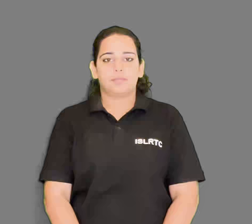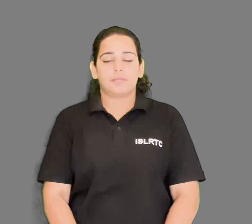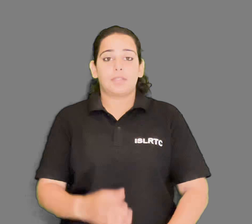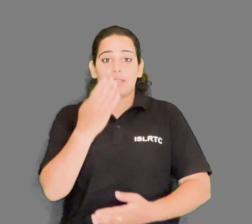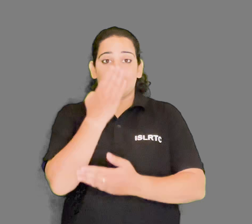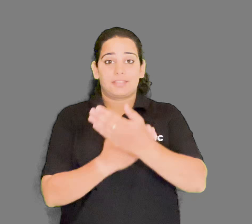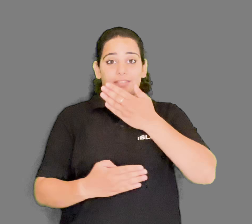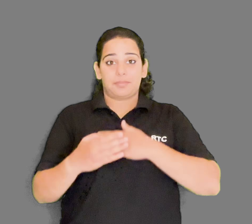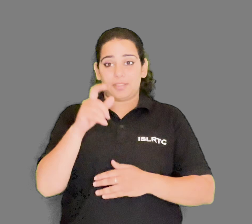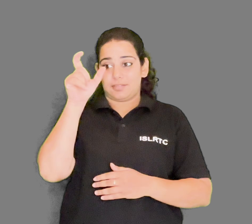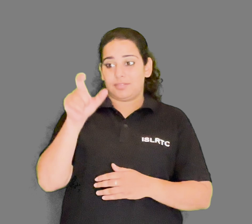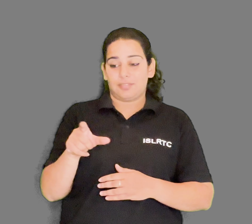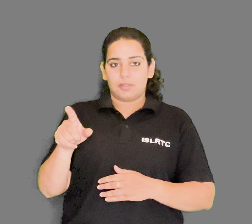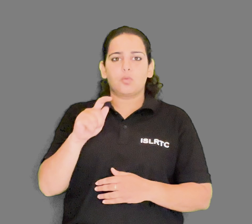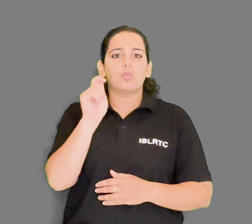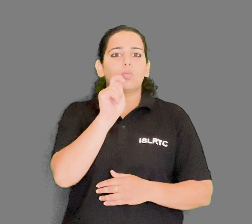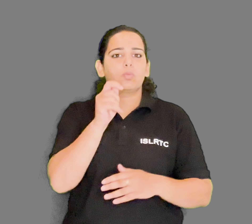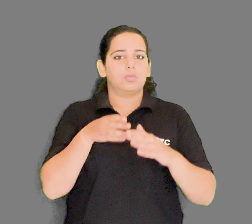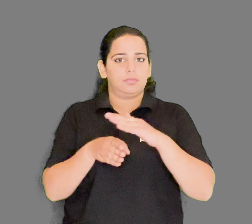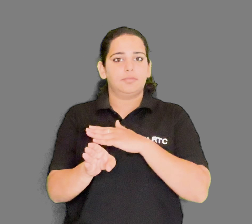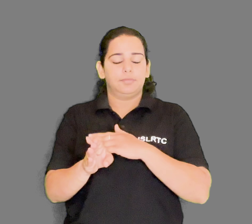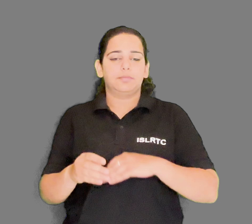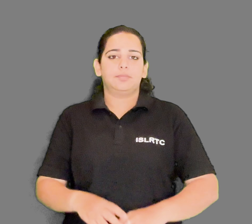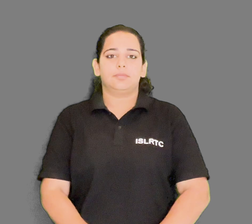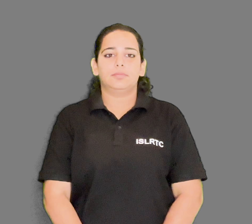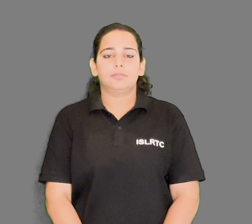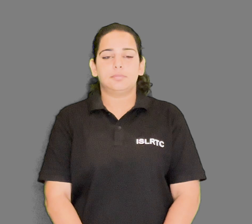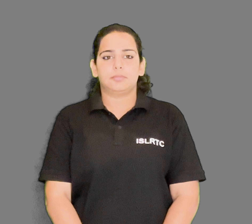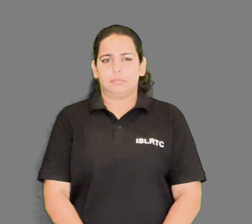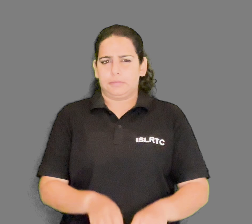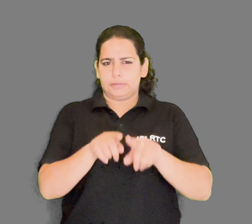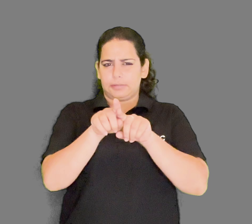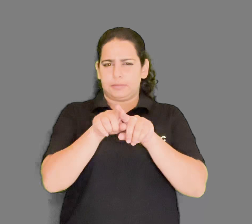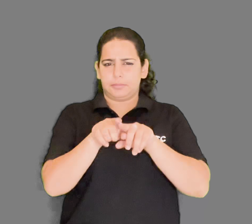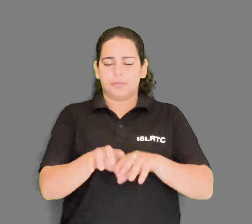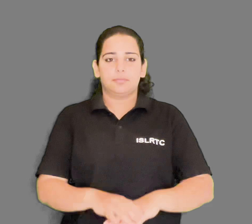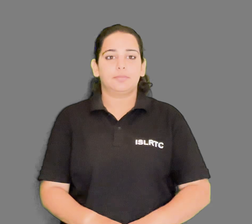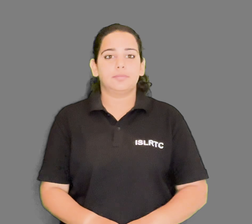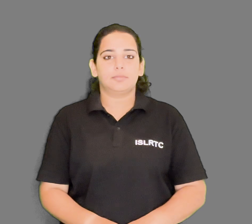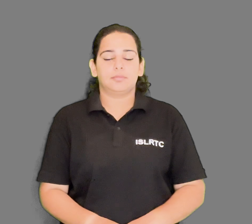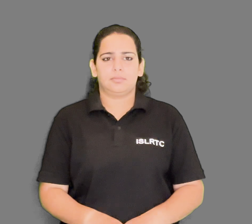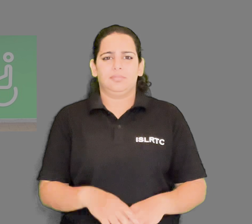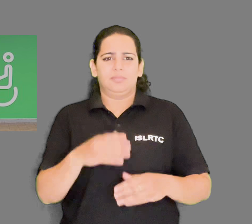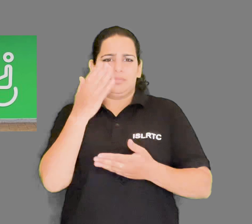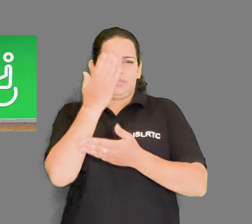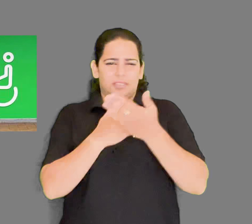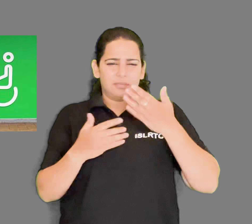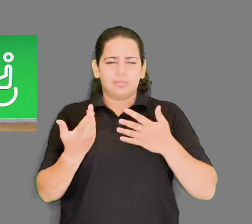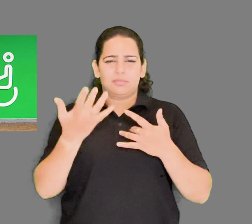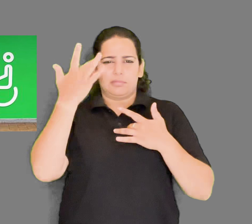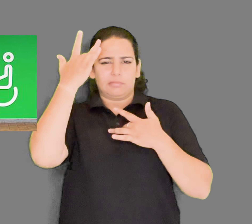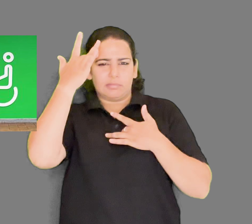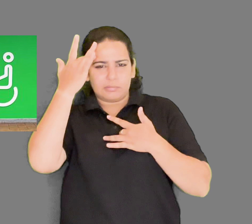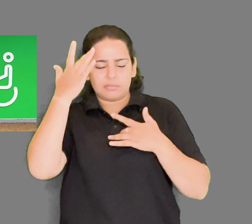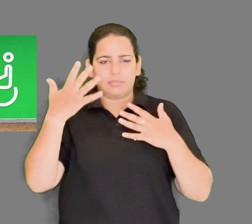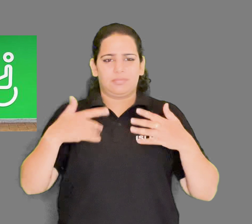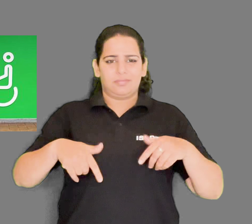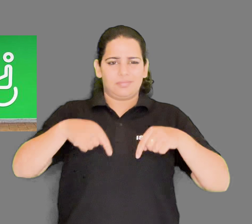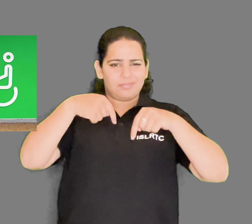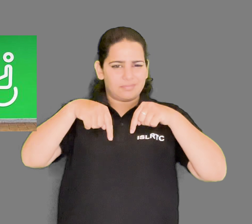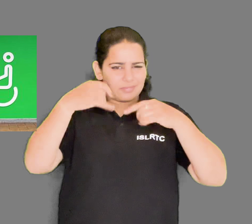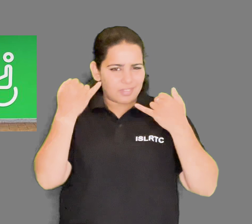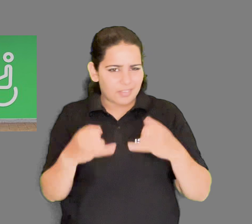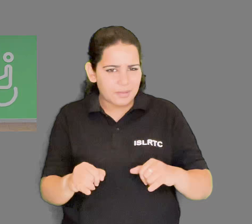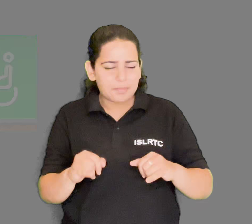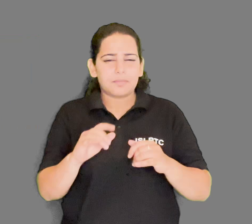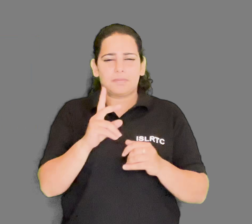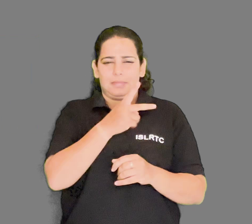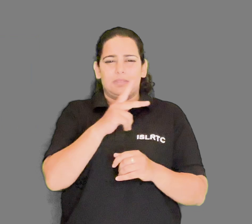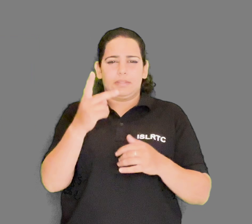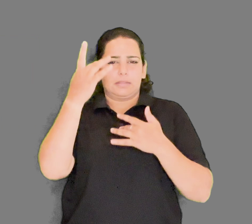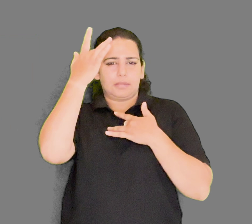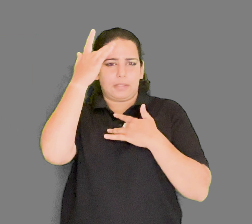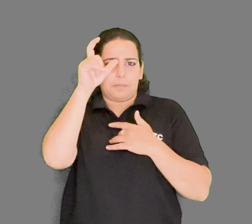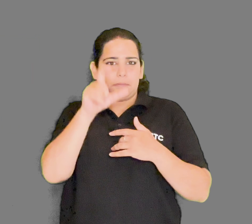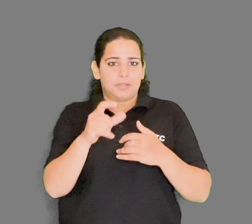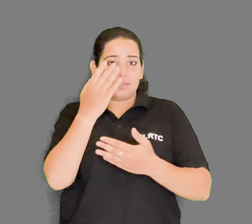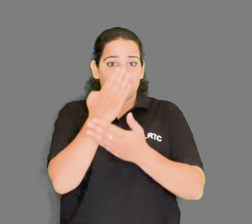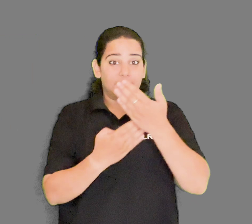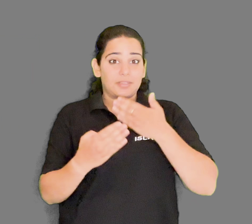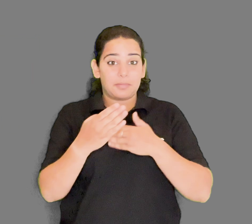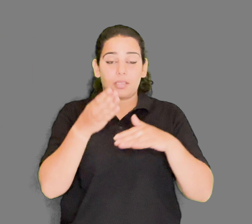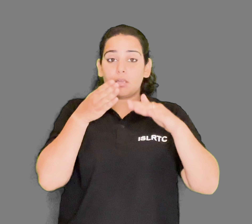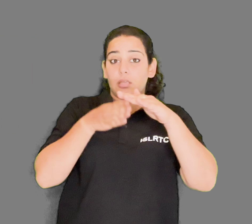Divyang Toilet Toilets that have been specially designed to better accommodate people with physical disabilities